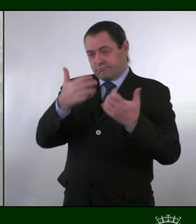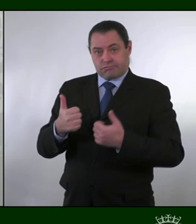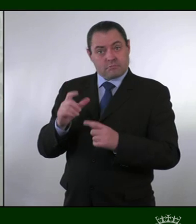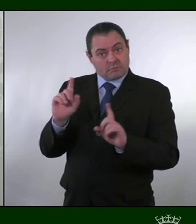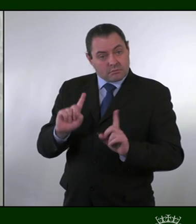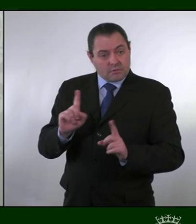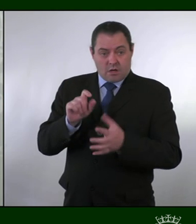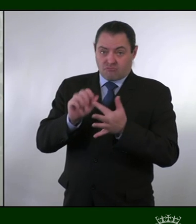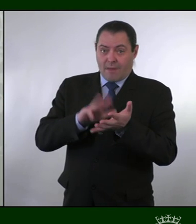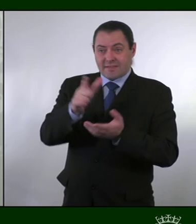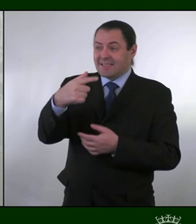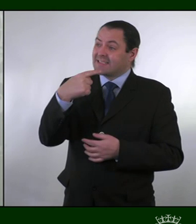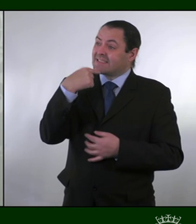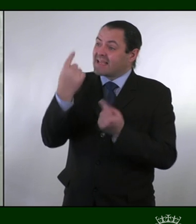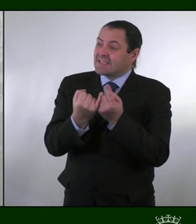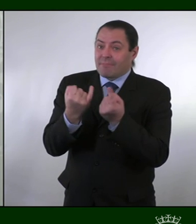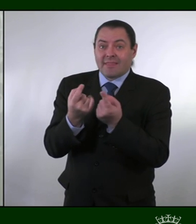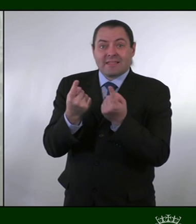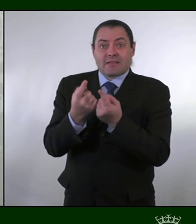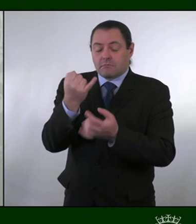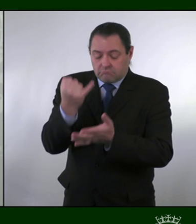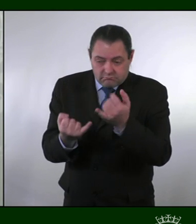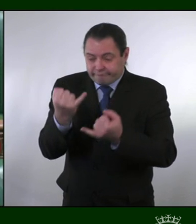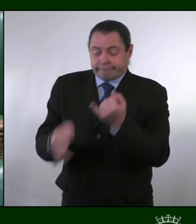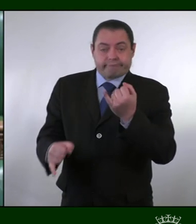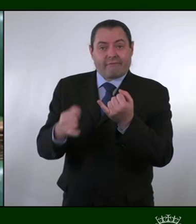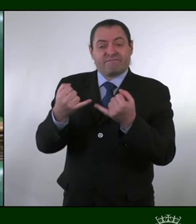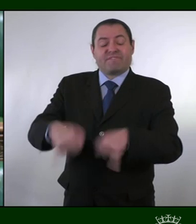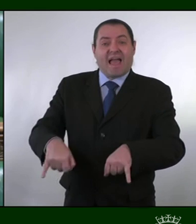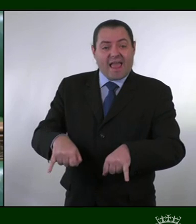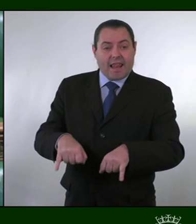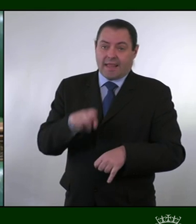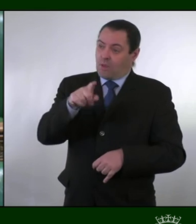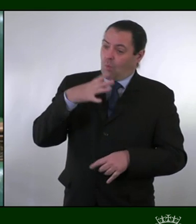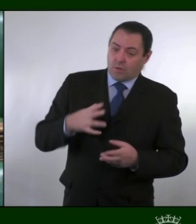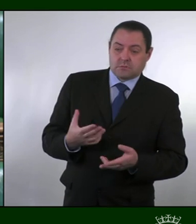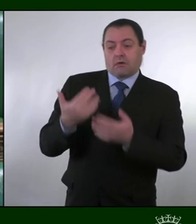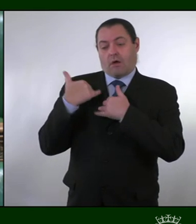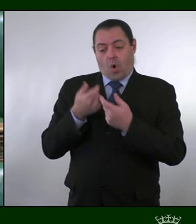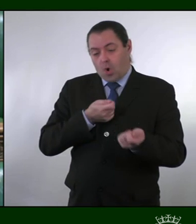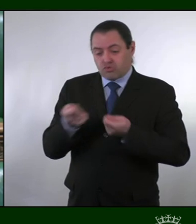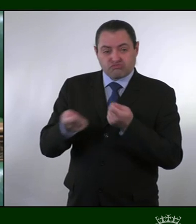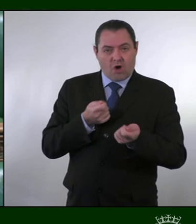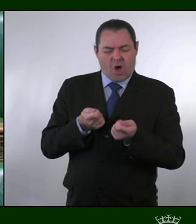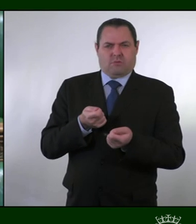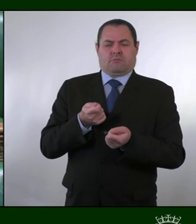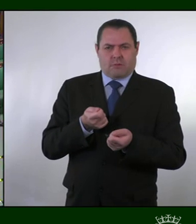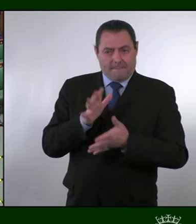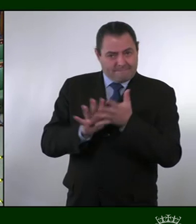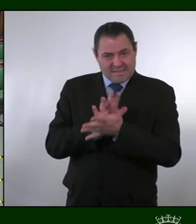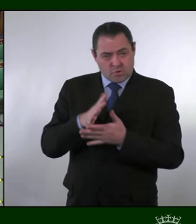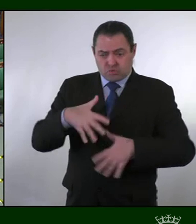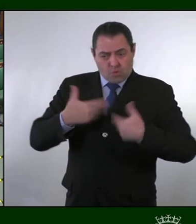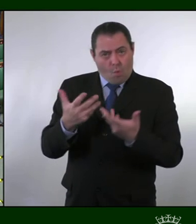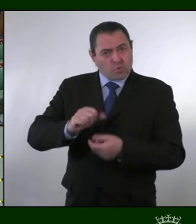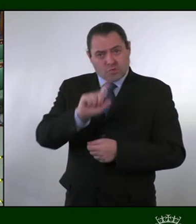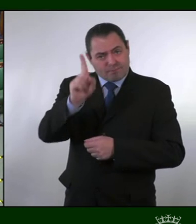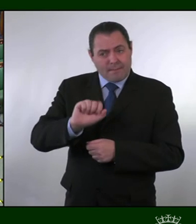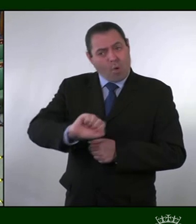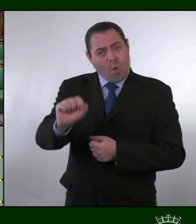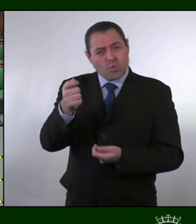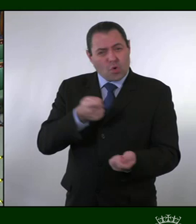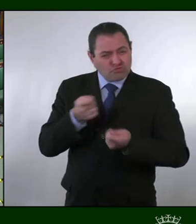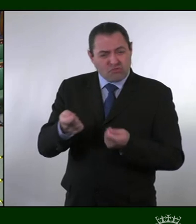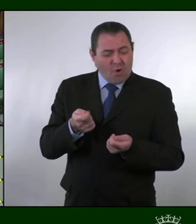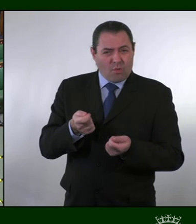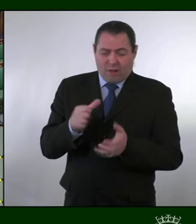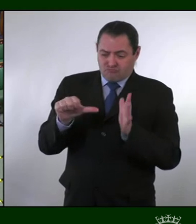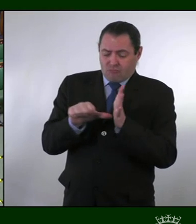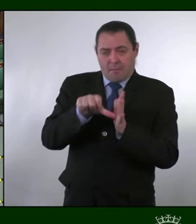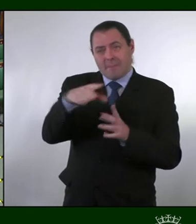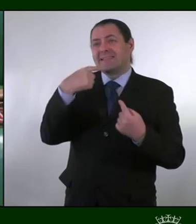When the Prime Minister said he wanted to take back control, nobody thought he meant from the Scottish people, but his quote is very clear.